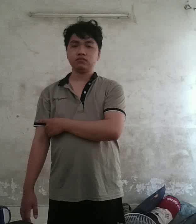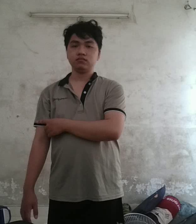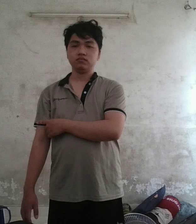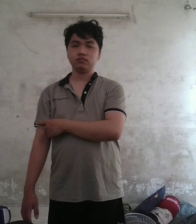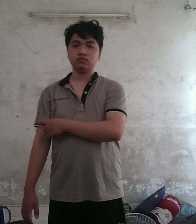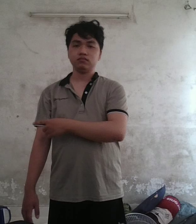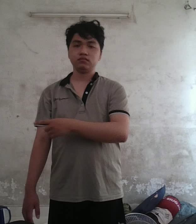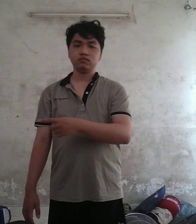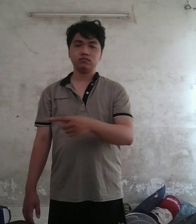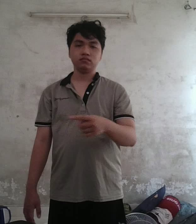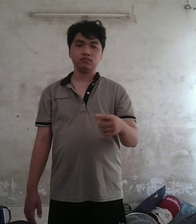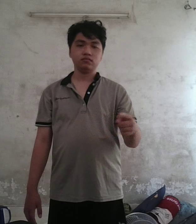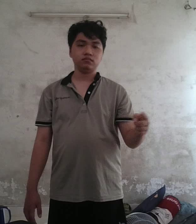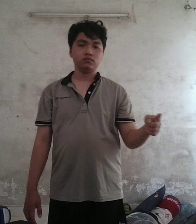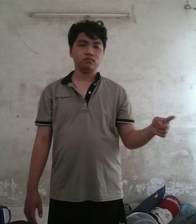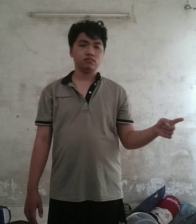cac ban